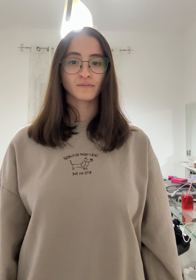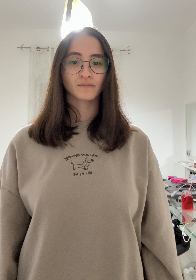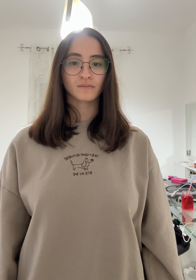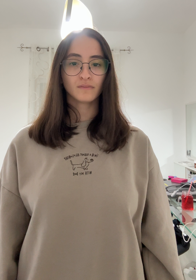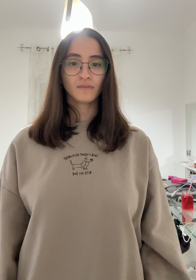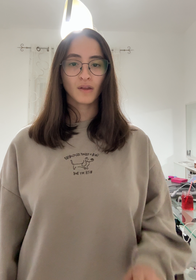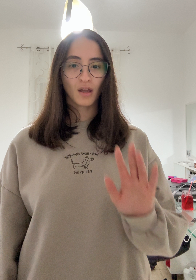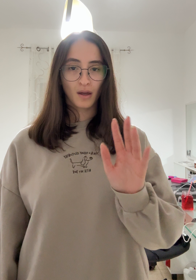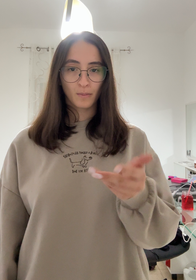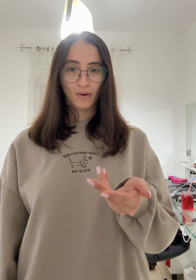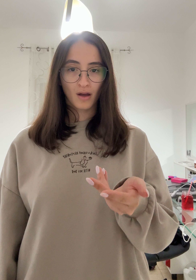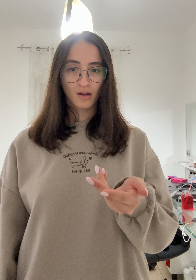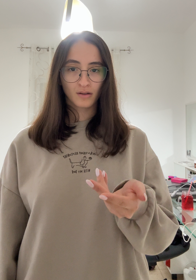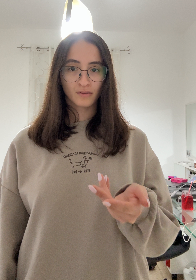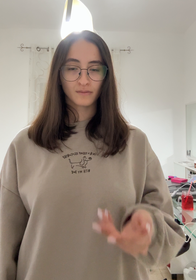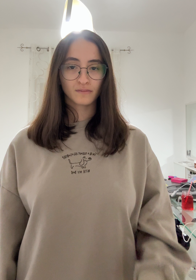מה